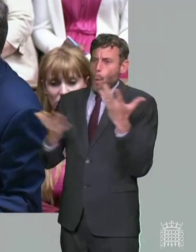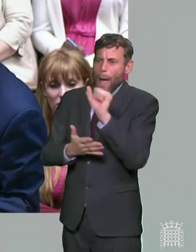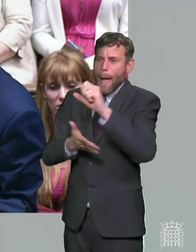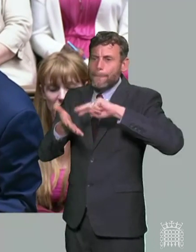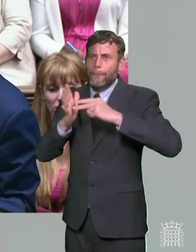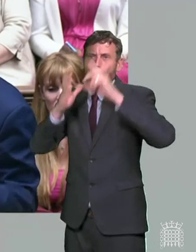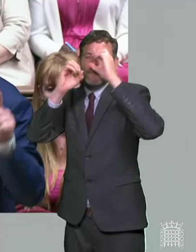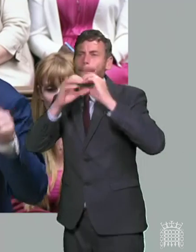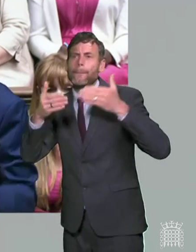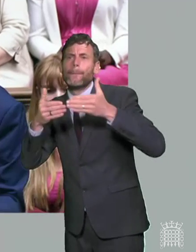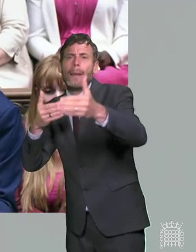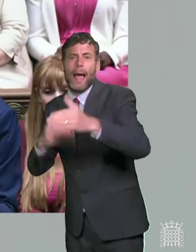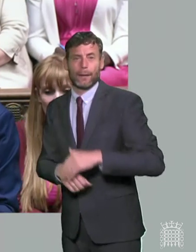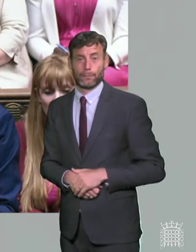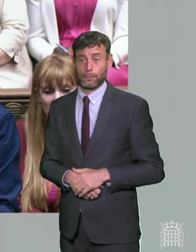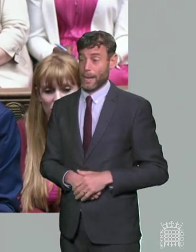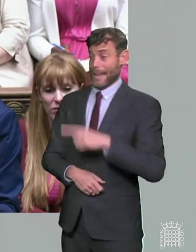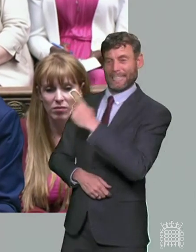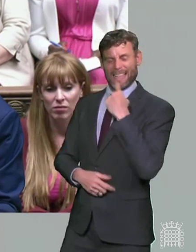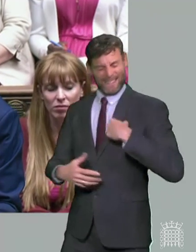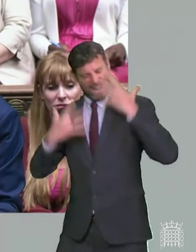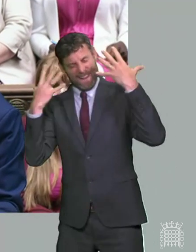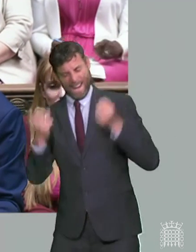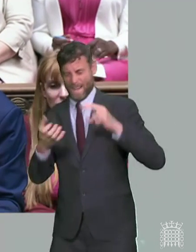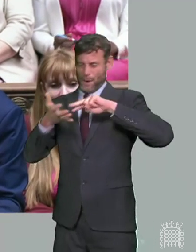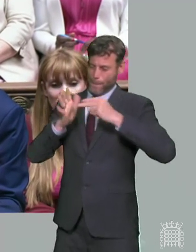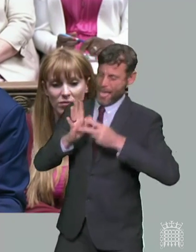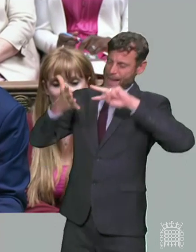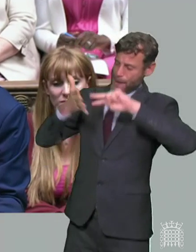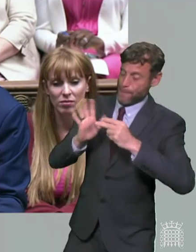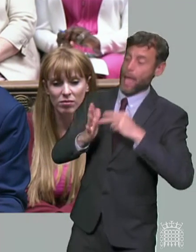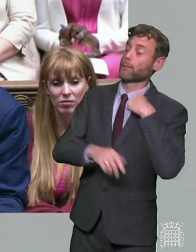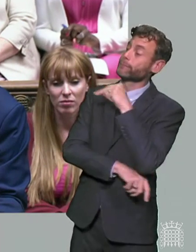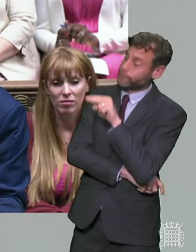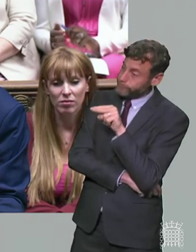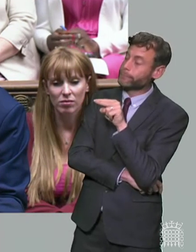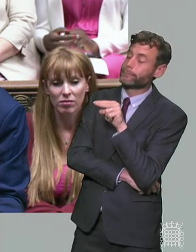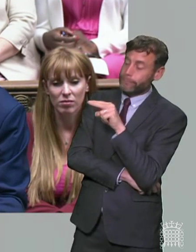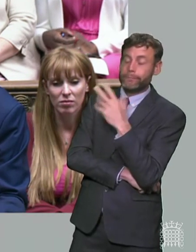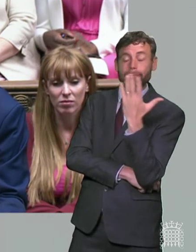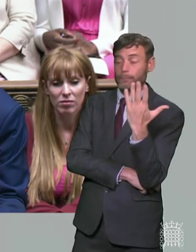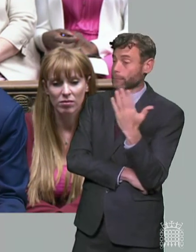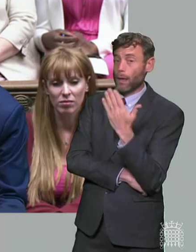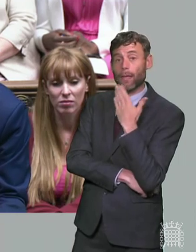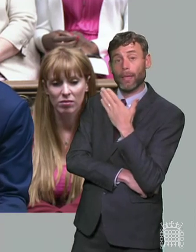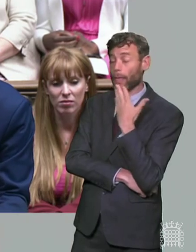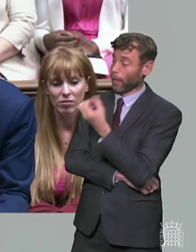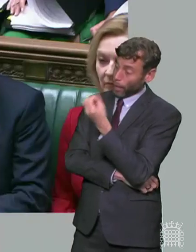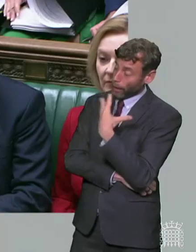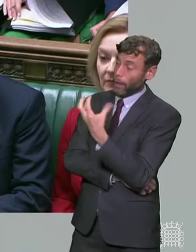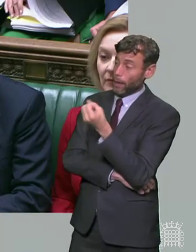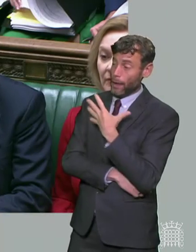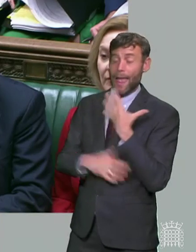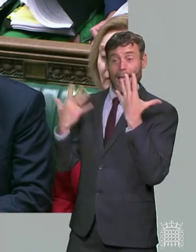The Prime Minister’s “big plan” act is so tired that even once-loyal MPs do not believe him.